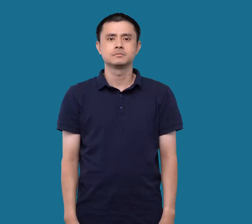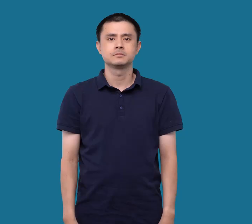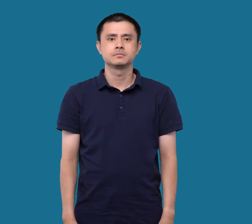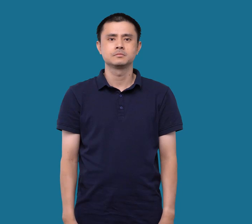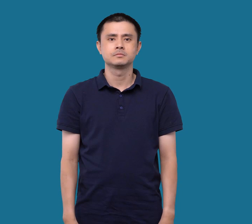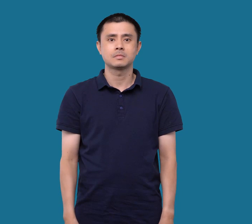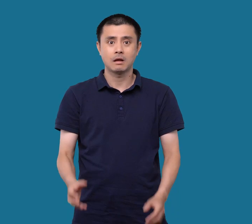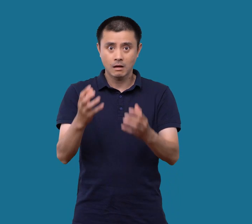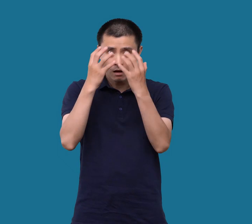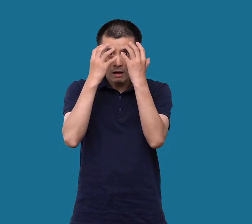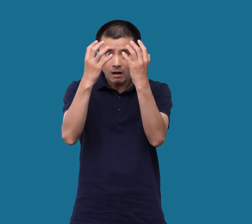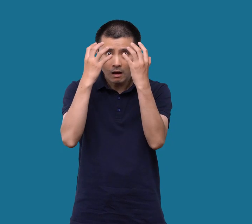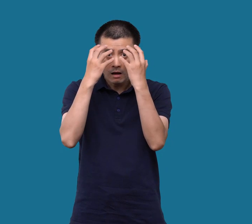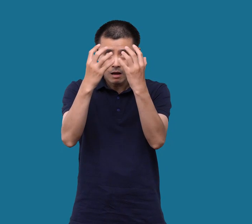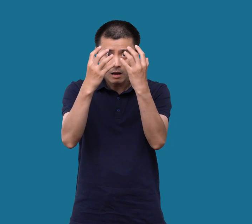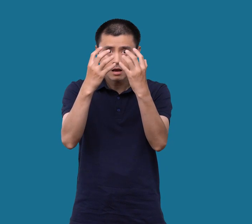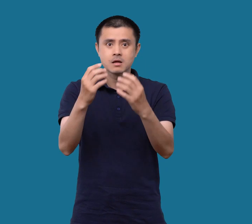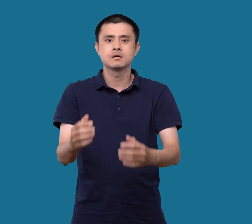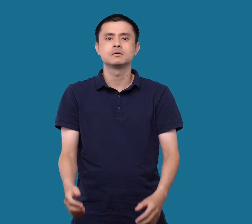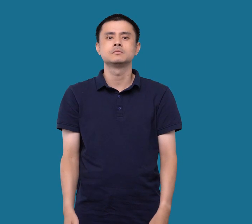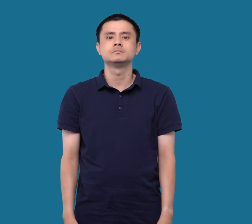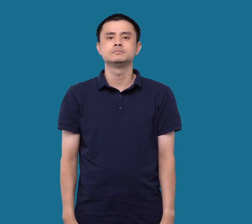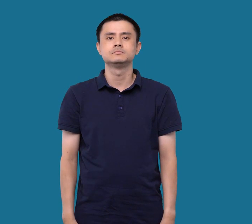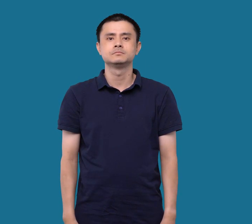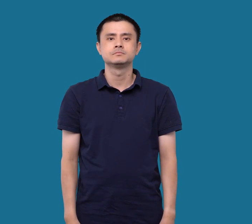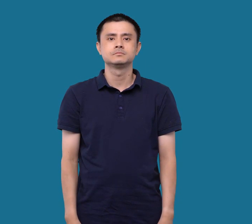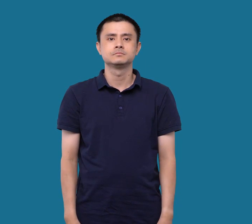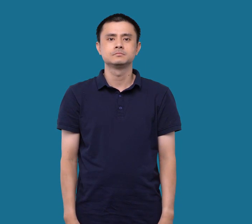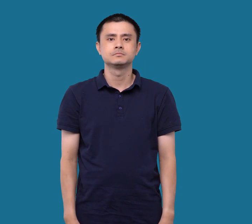kinh ngạc